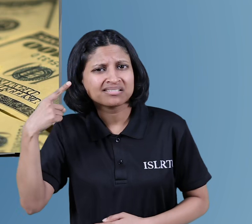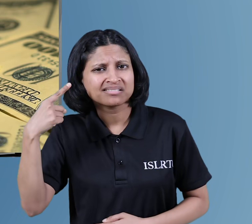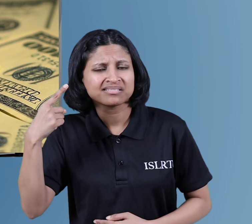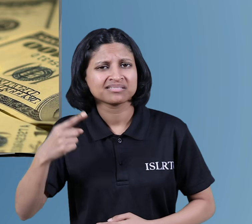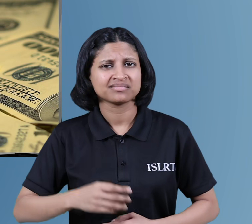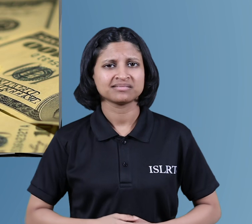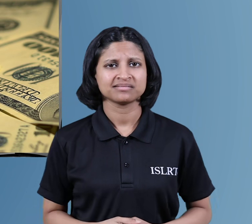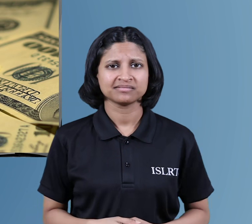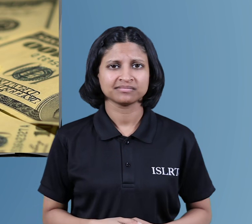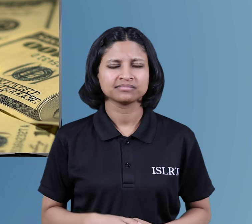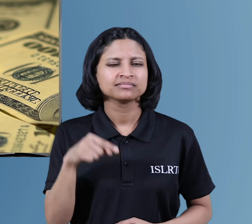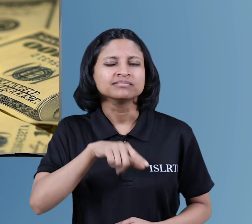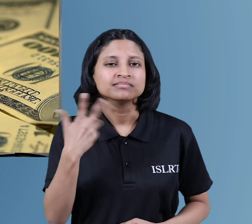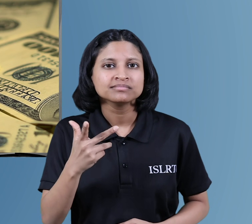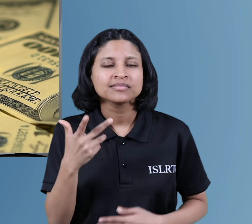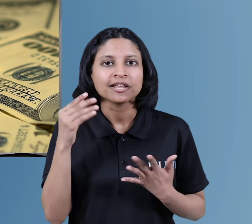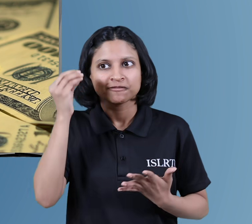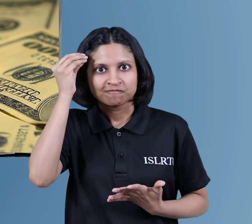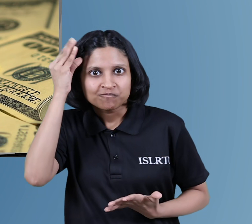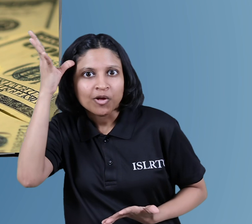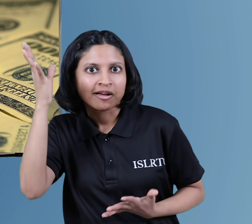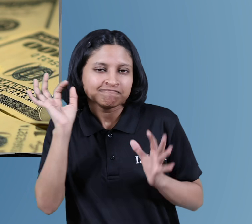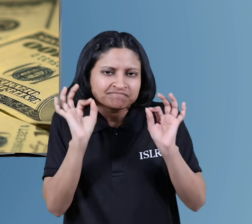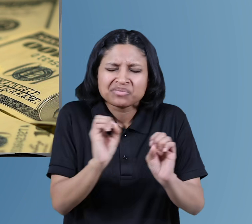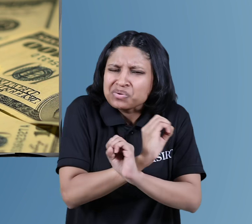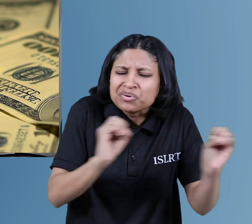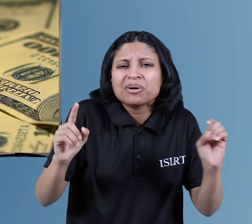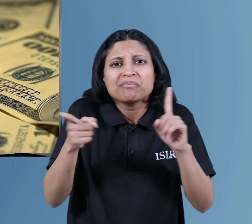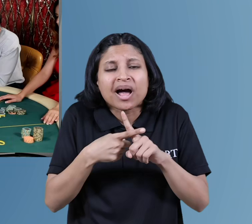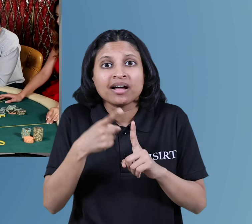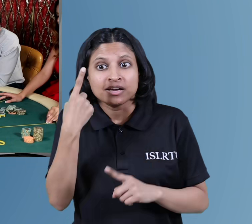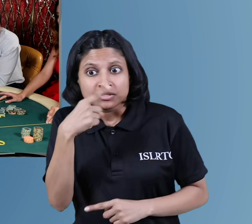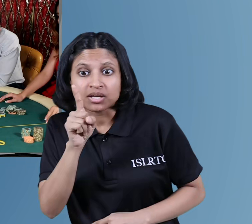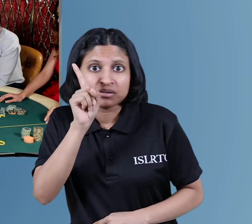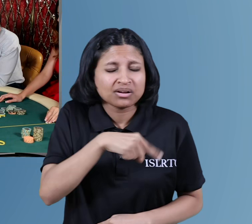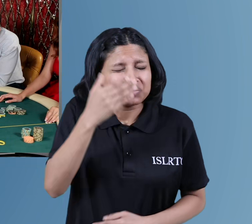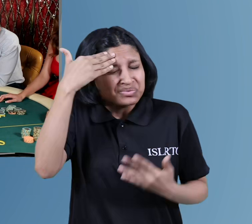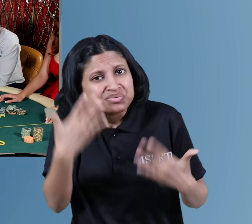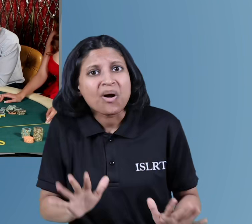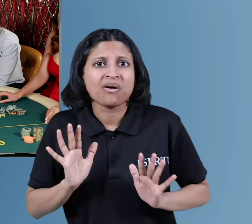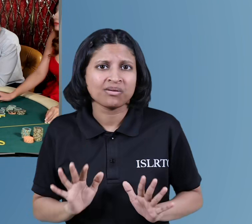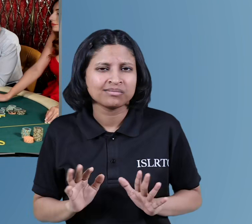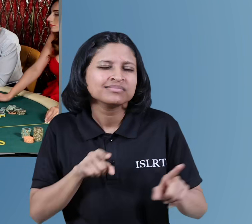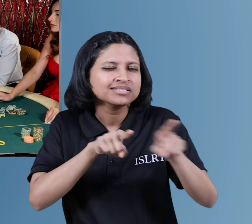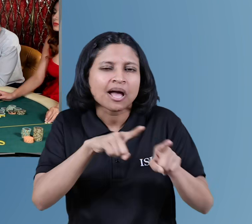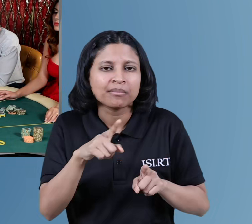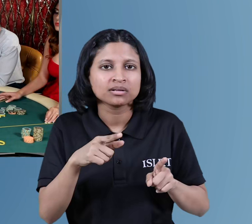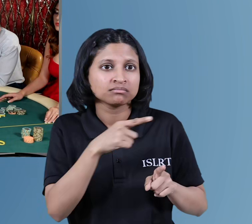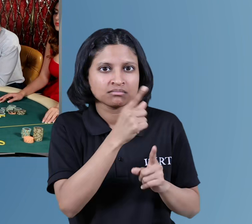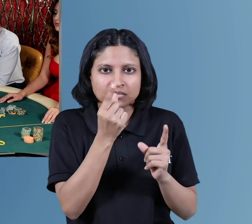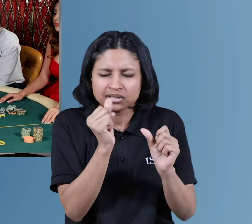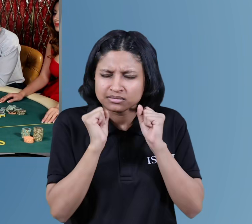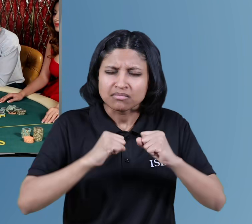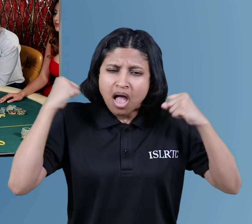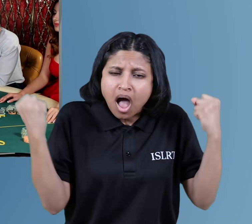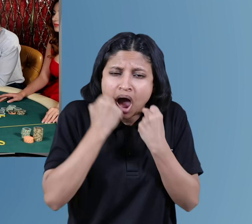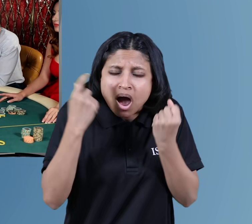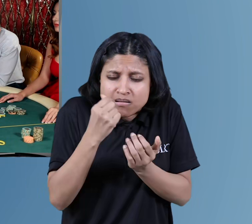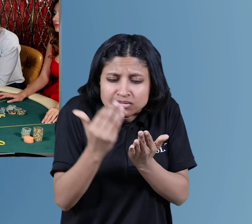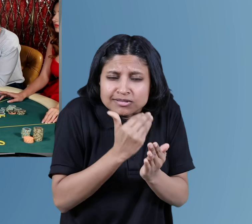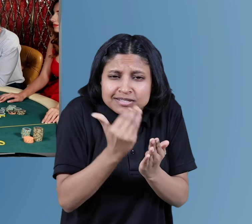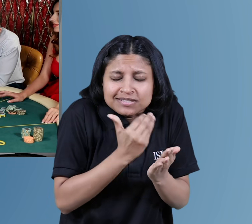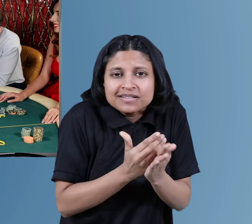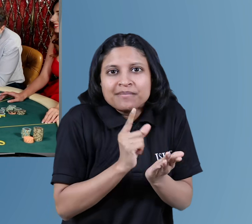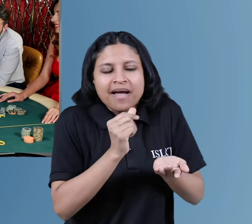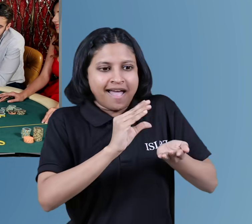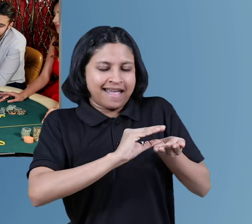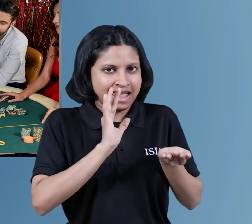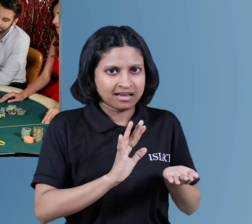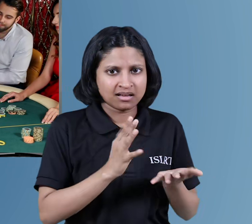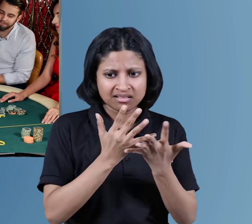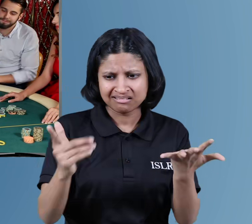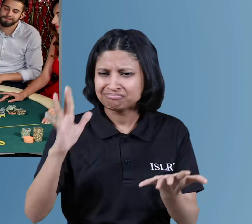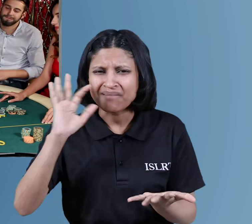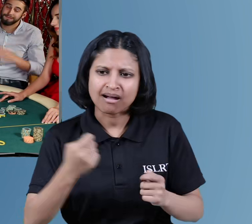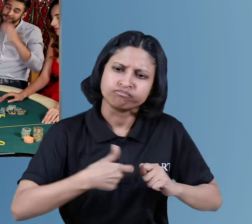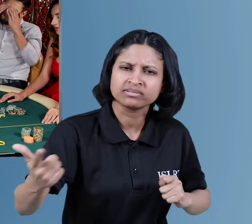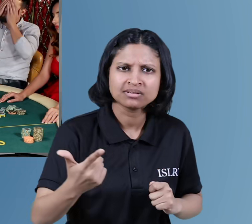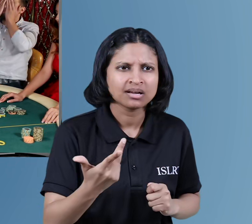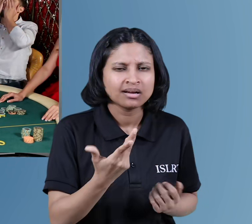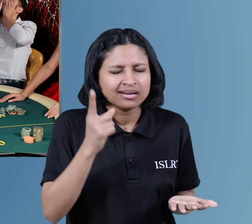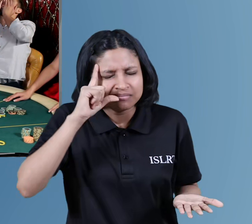Foolish means acting in a way that is unwise or lacking good judgment. For example, it would be foolish to spend all your hard earned money on something unnecessary.